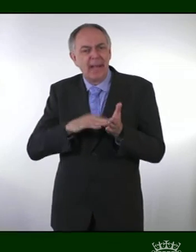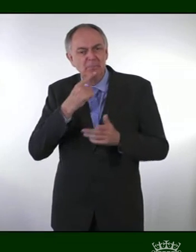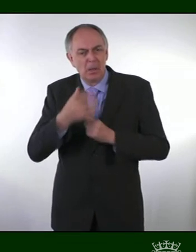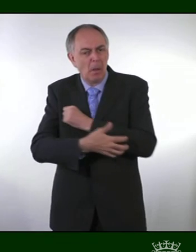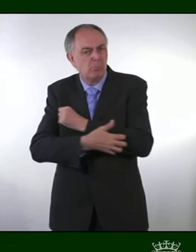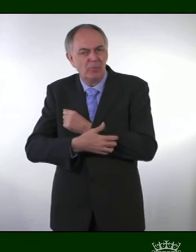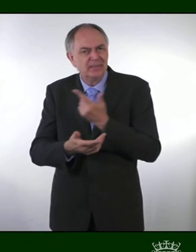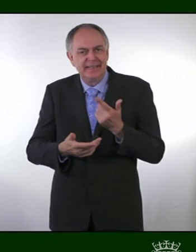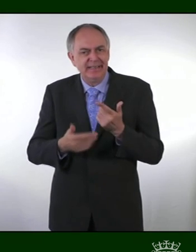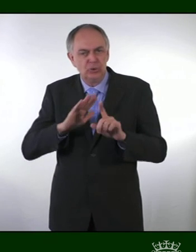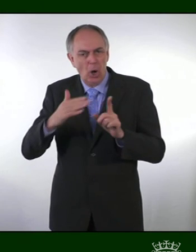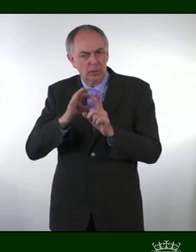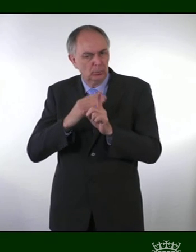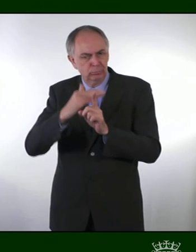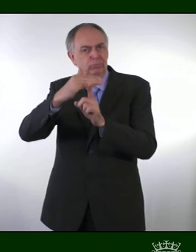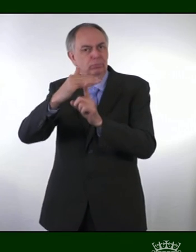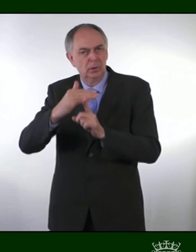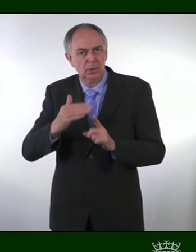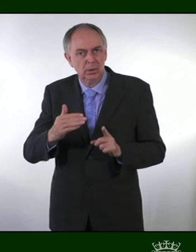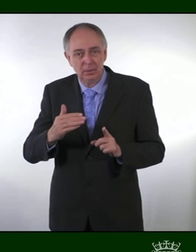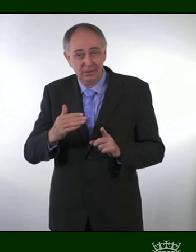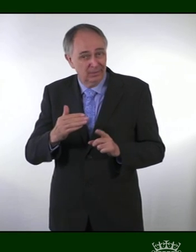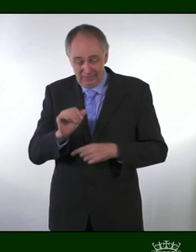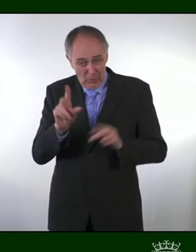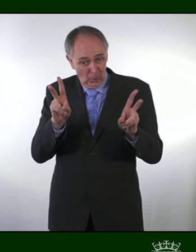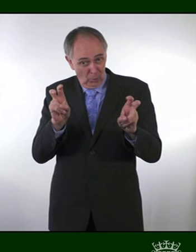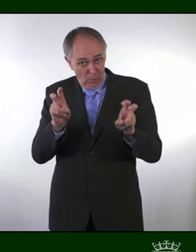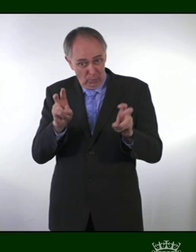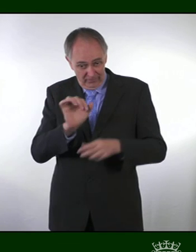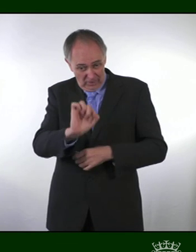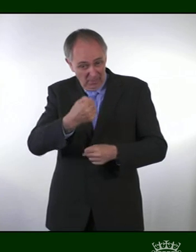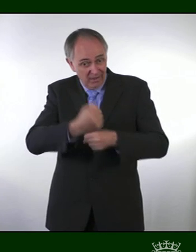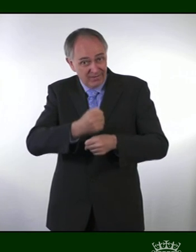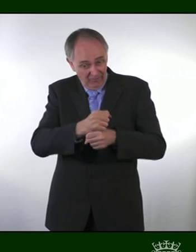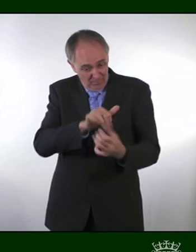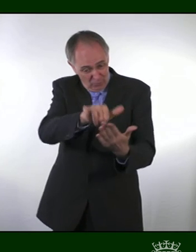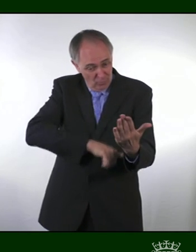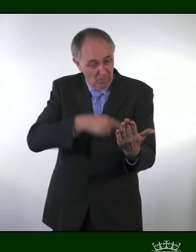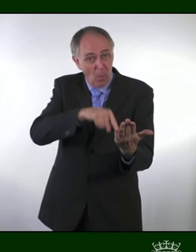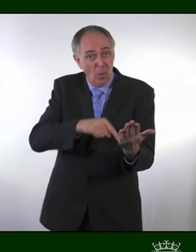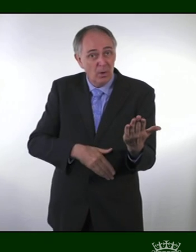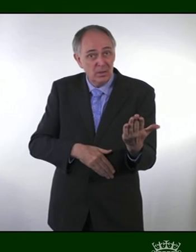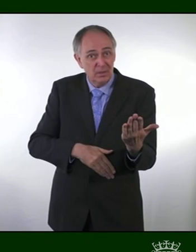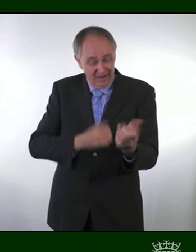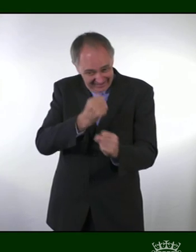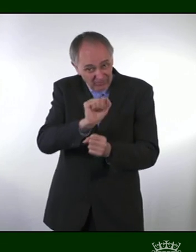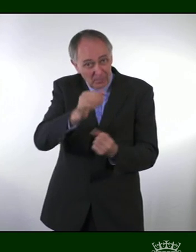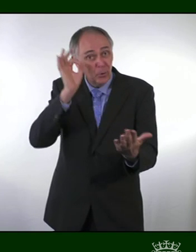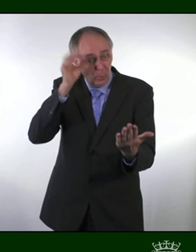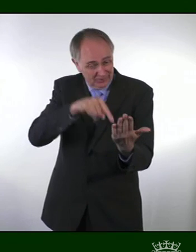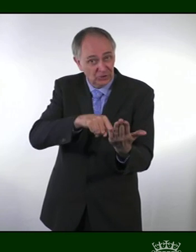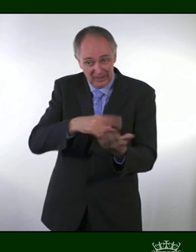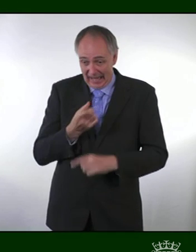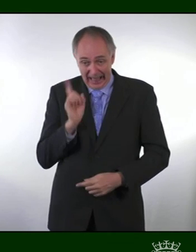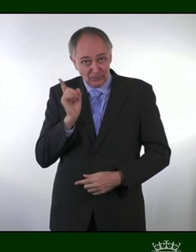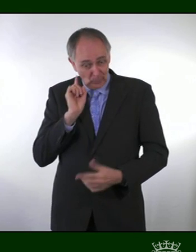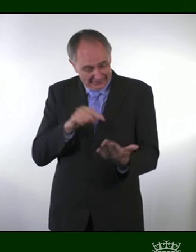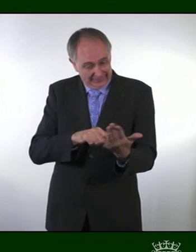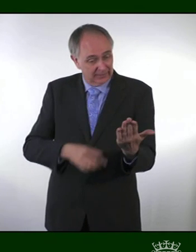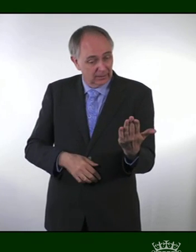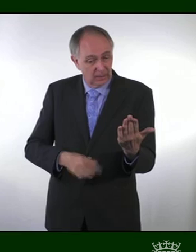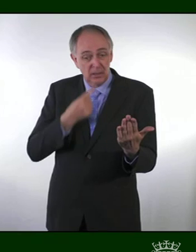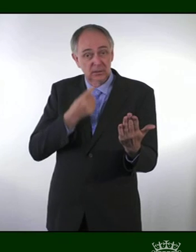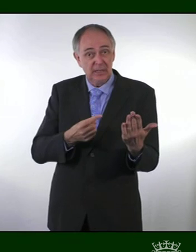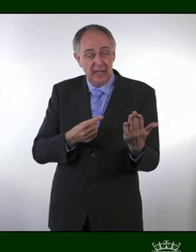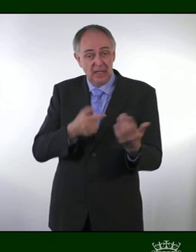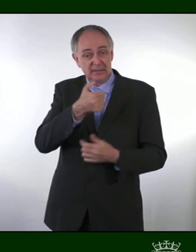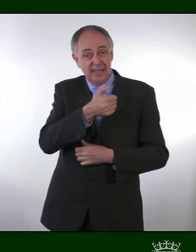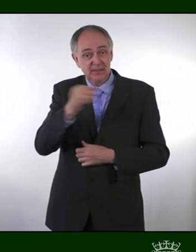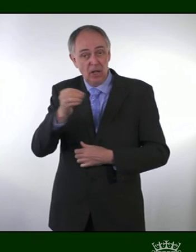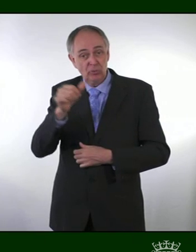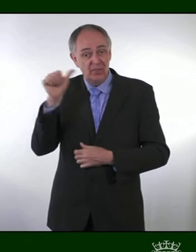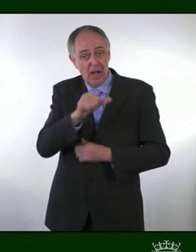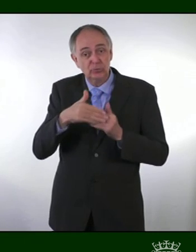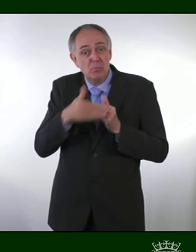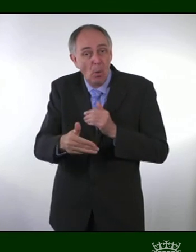I have just read a direct quote from a Government report, from a Government commission, produced last week, which says that it has gone up by 600,000.